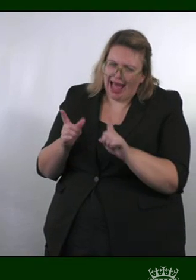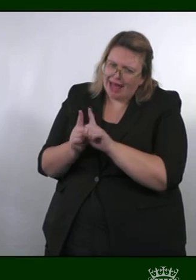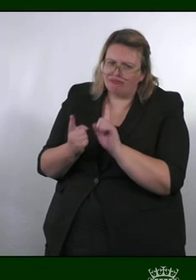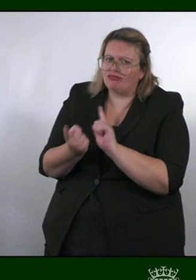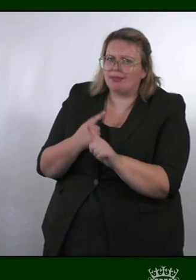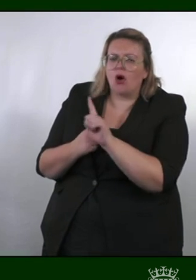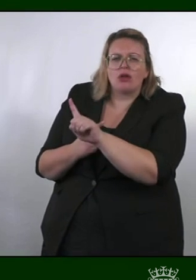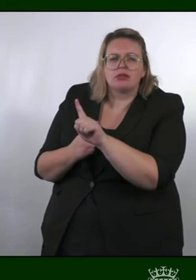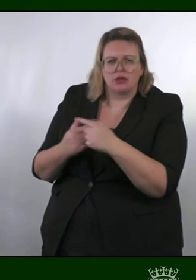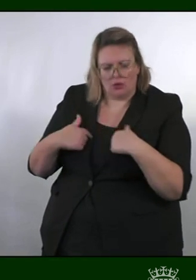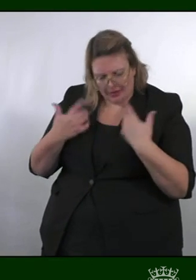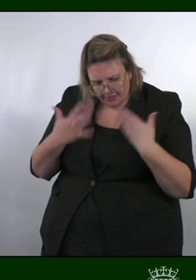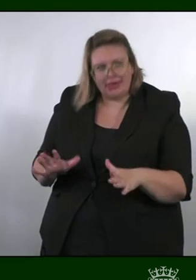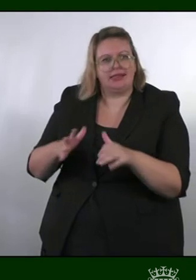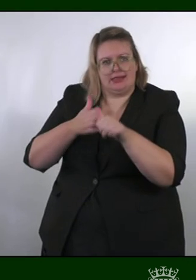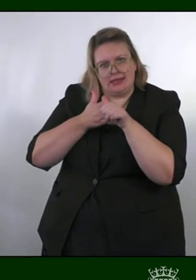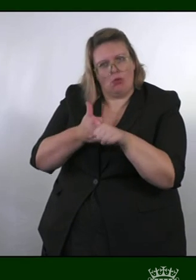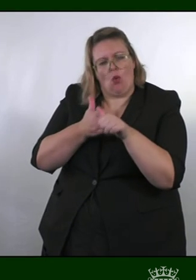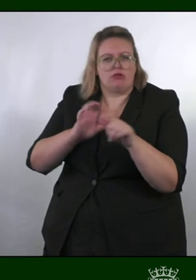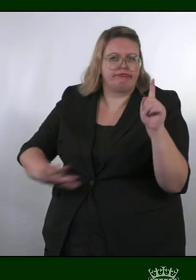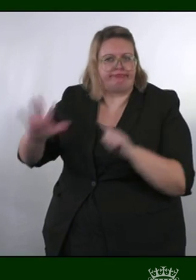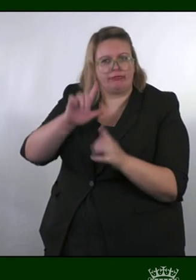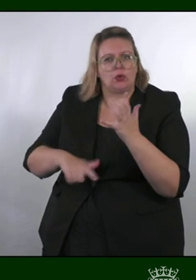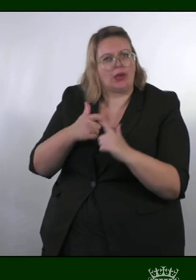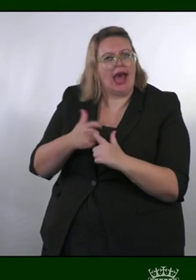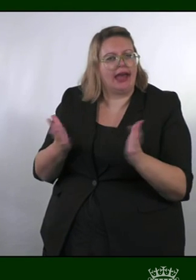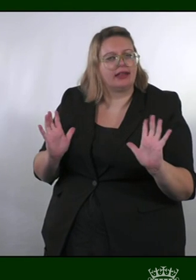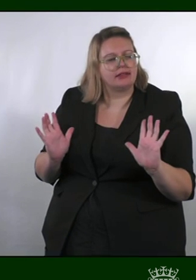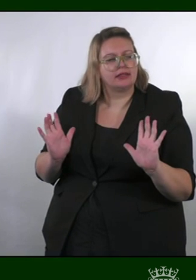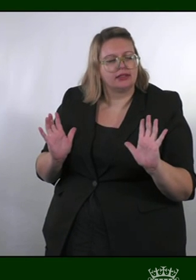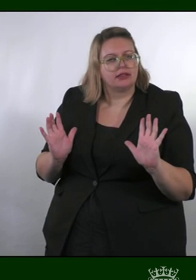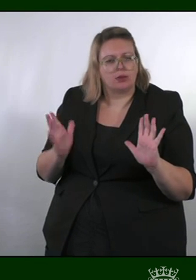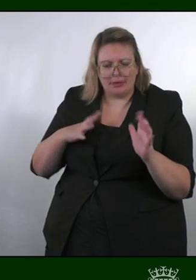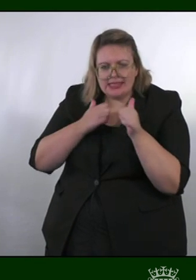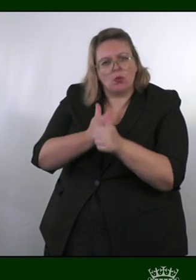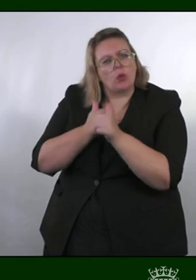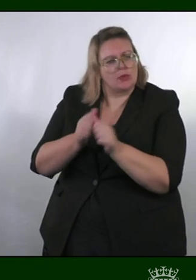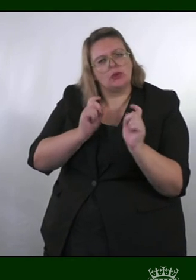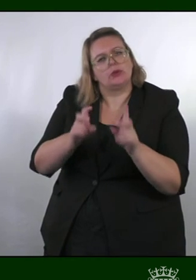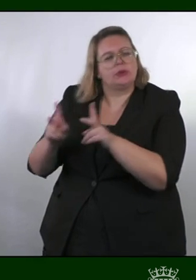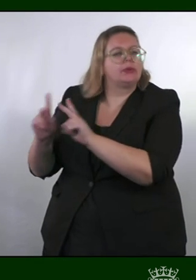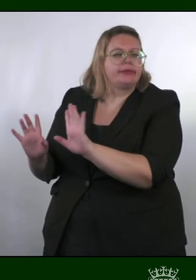Friend the Member for Southport have also requested to bring their region into line with those measures.